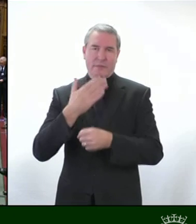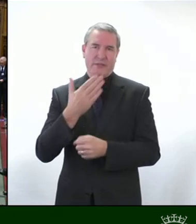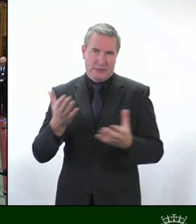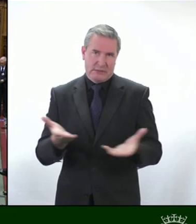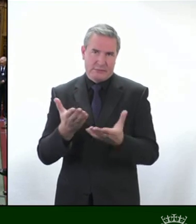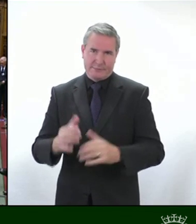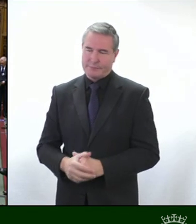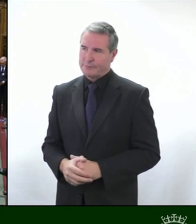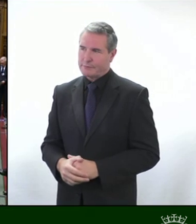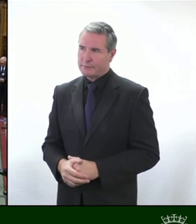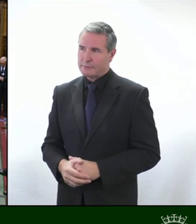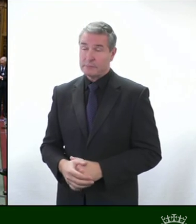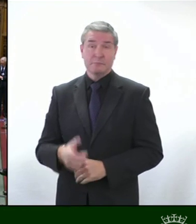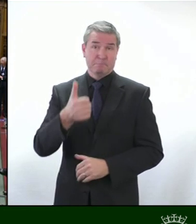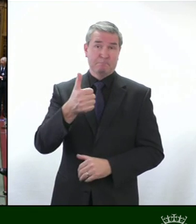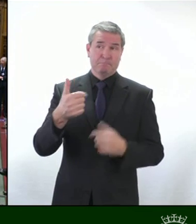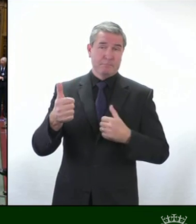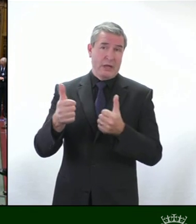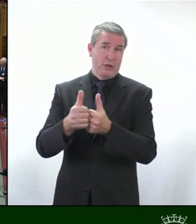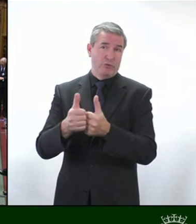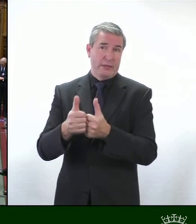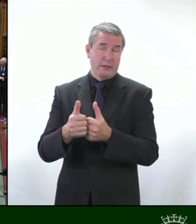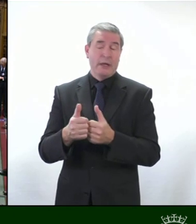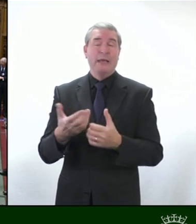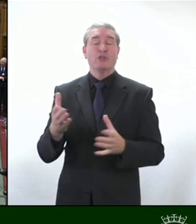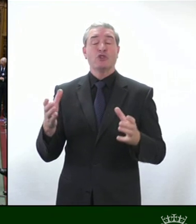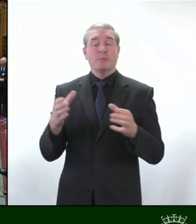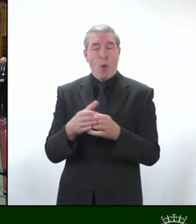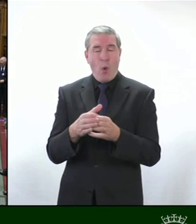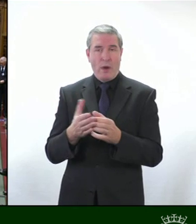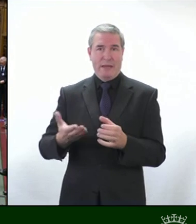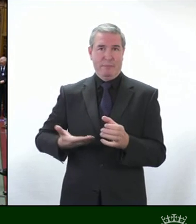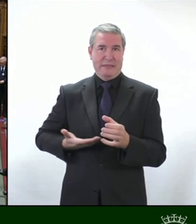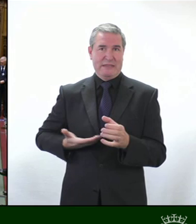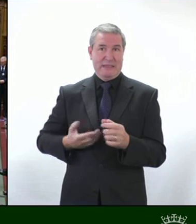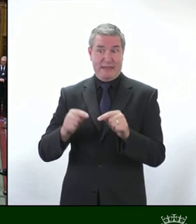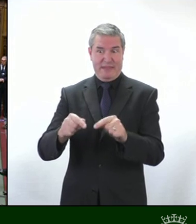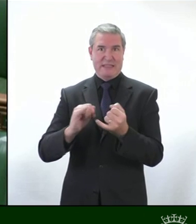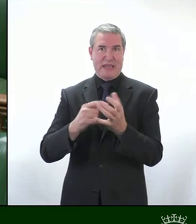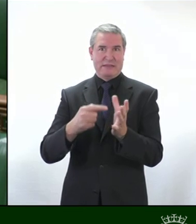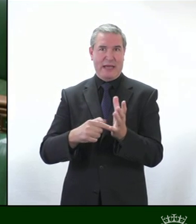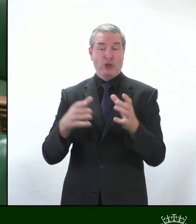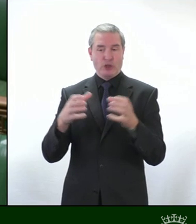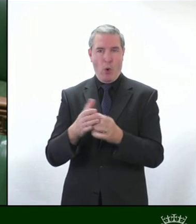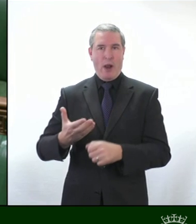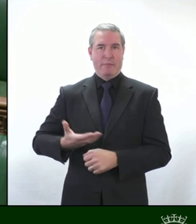Yes, indeed. My hon. Friend reminds me that it is Small Business Saturday this Saturday.